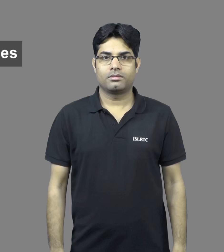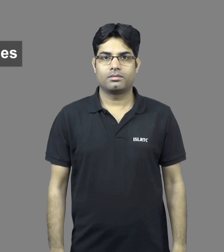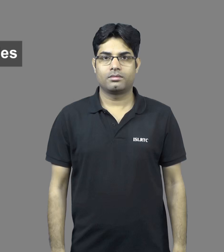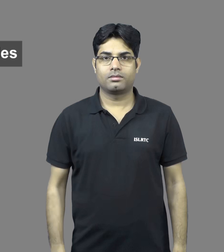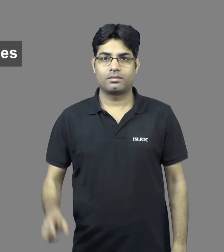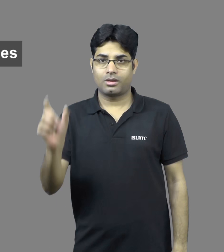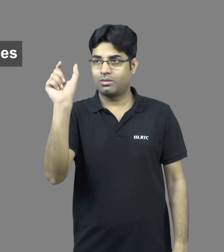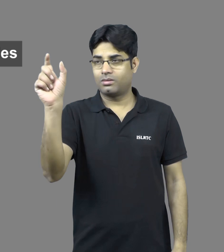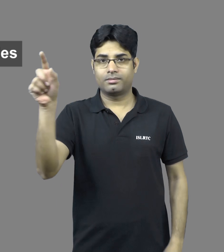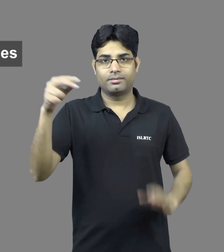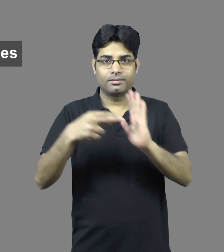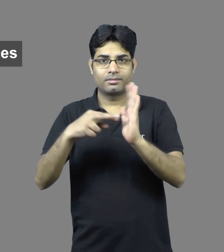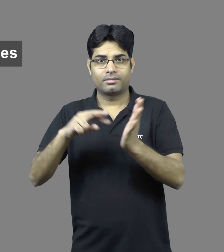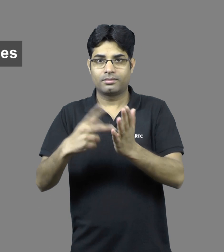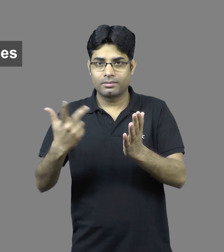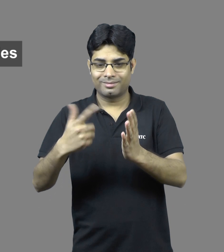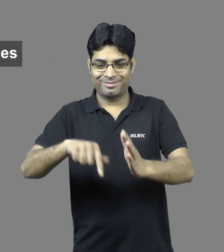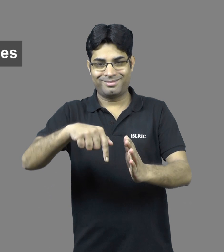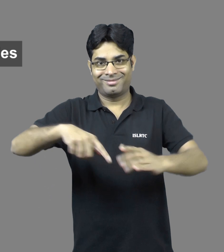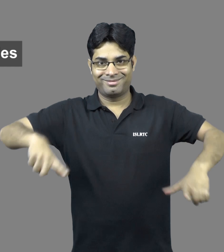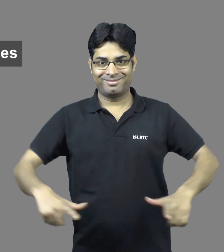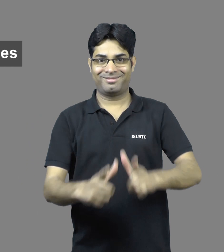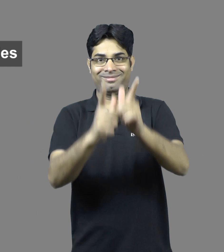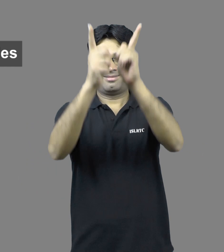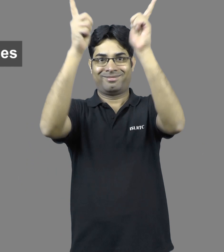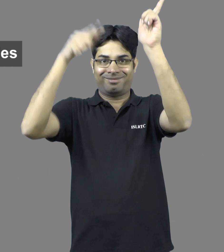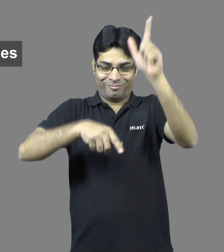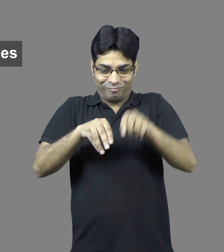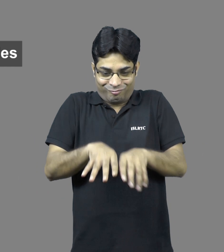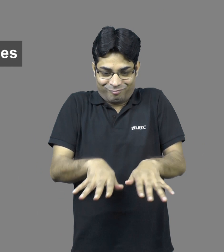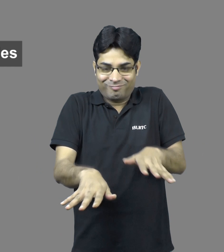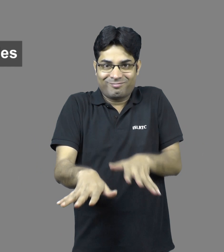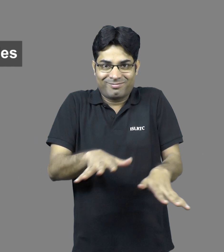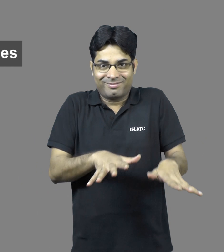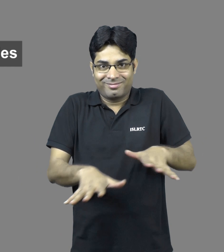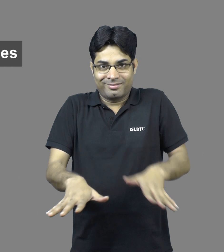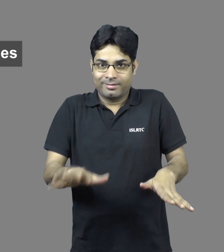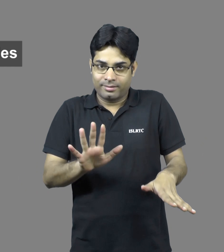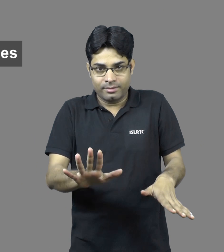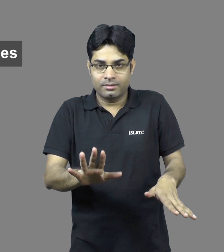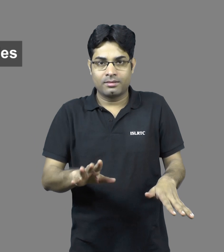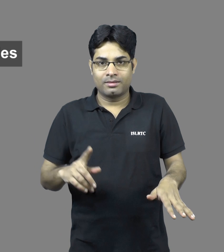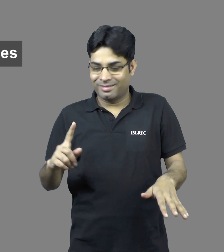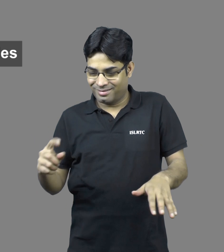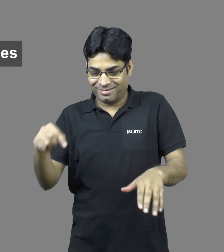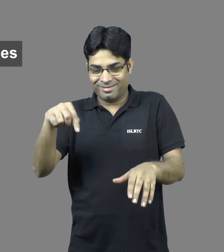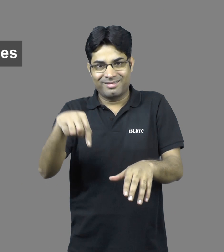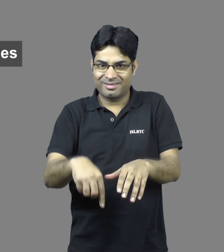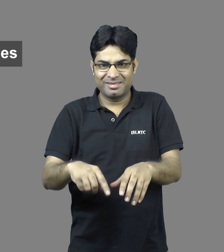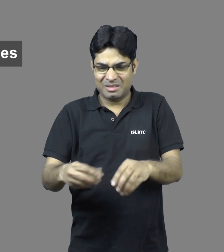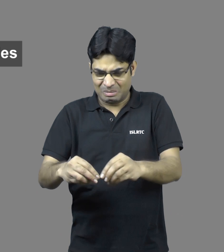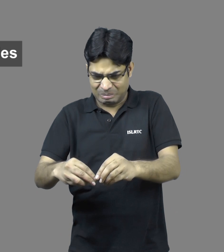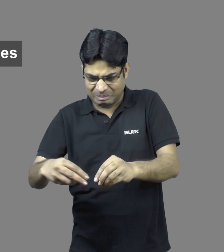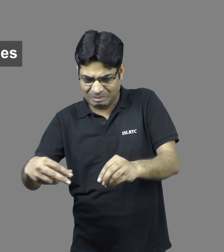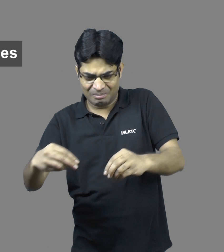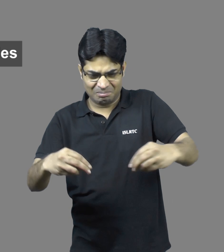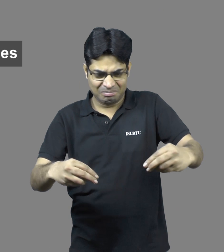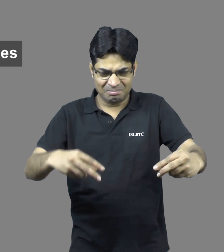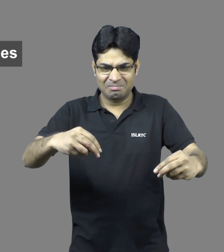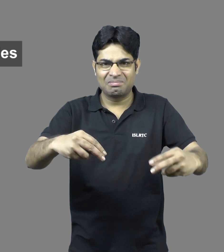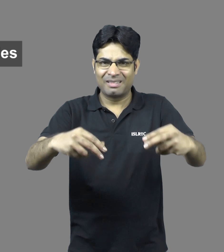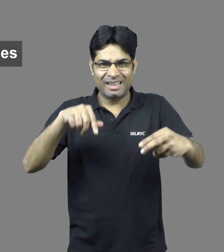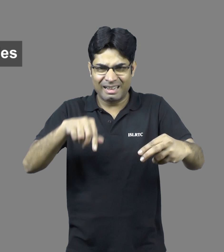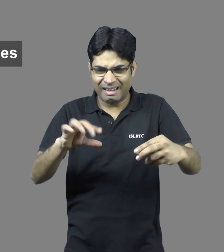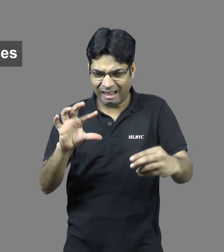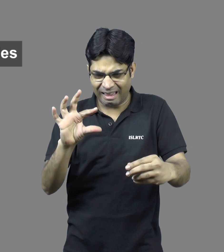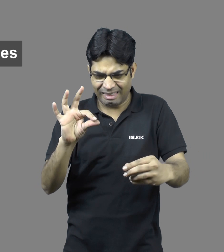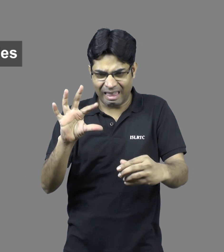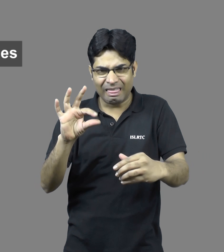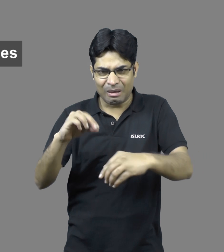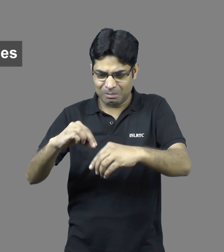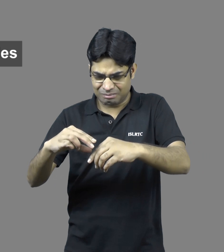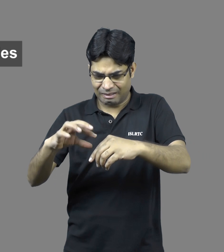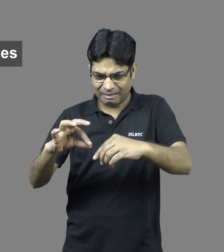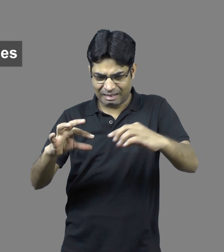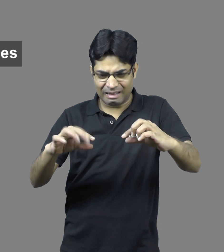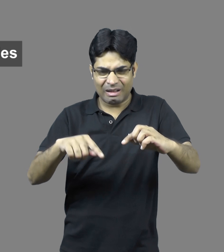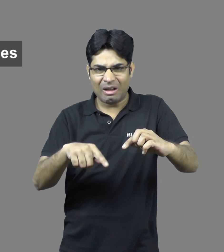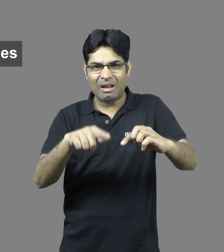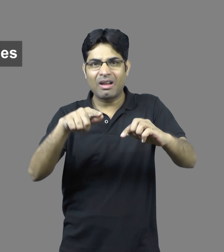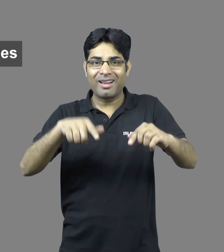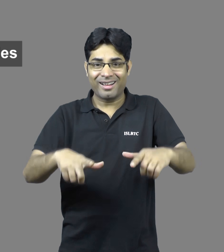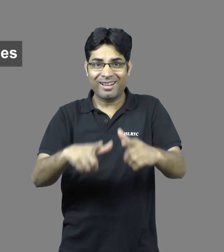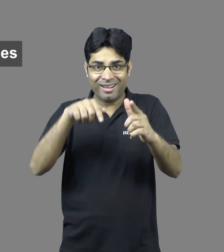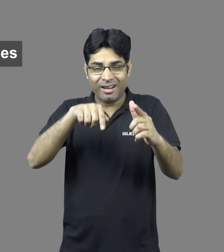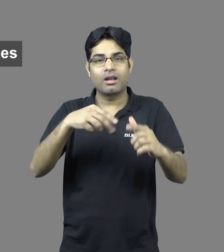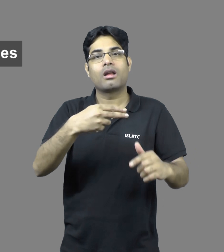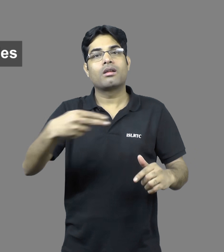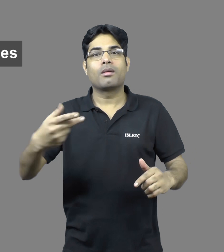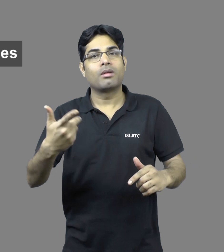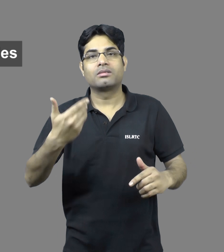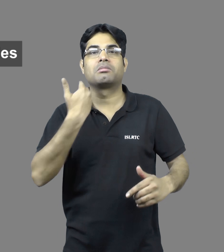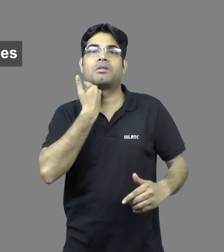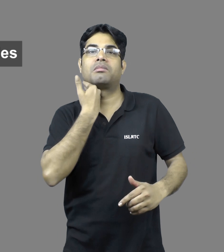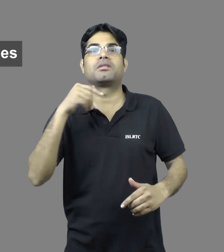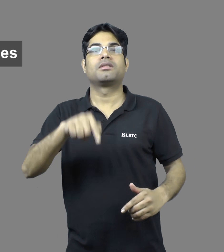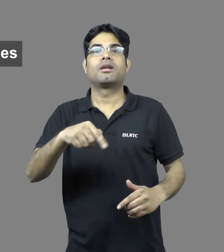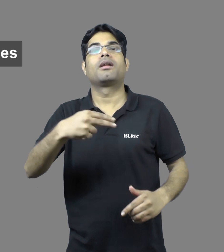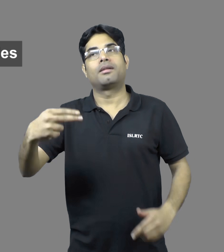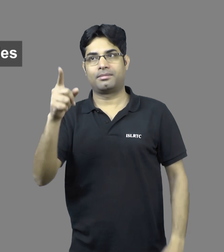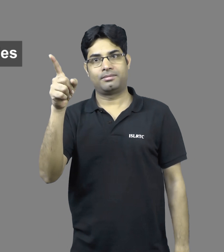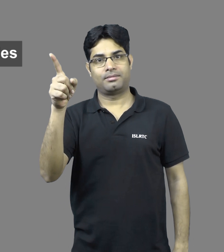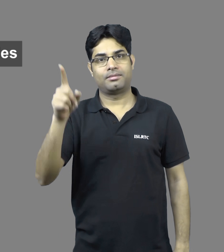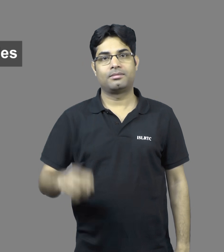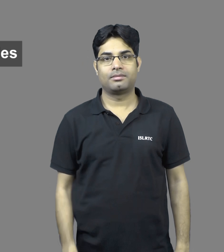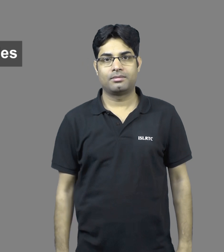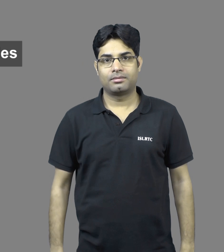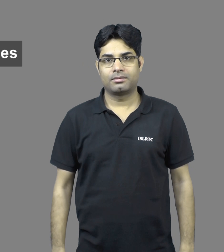Formation Of Pustules